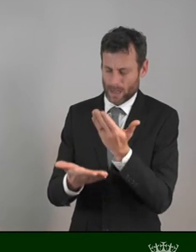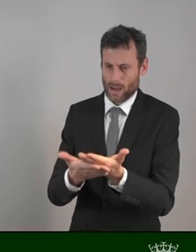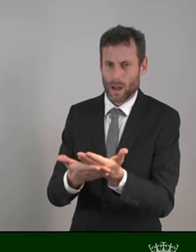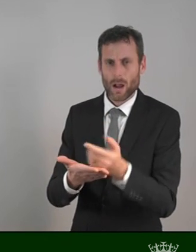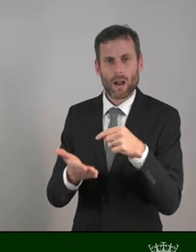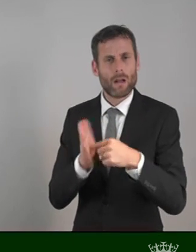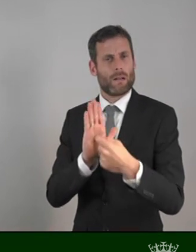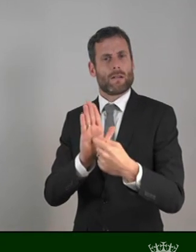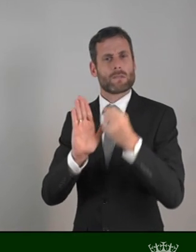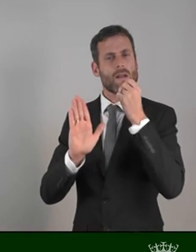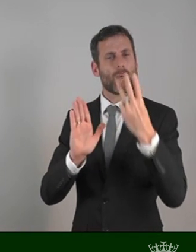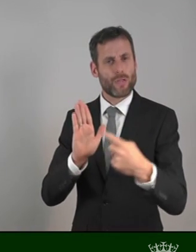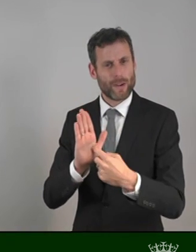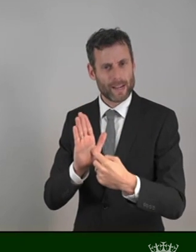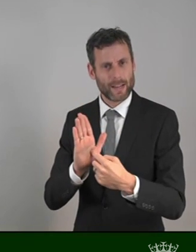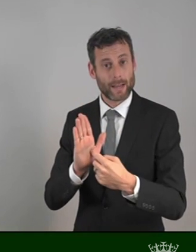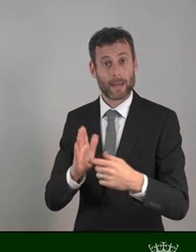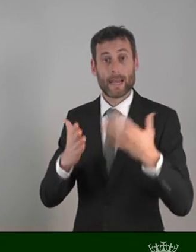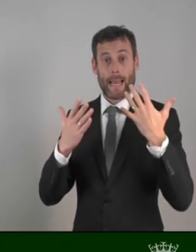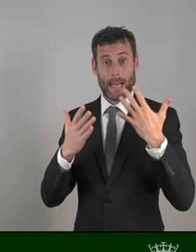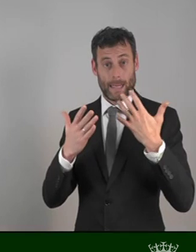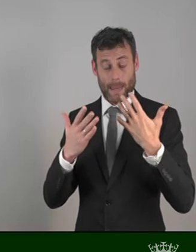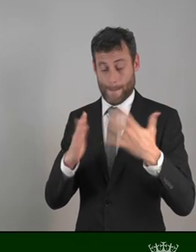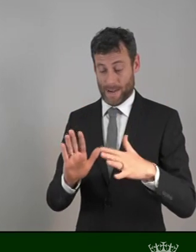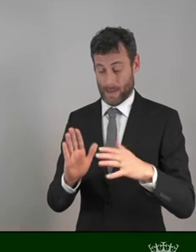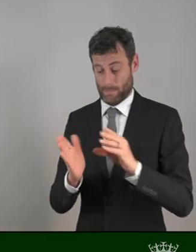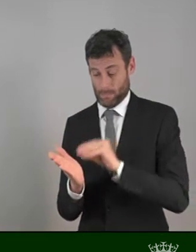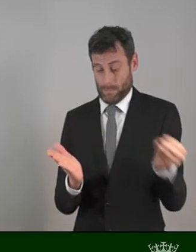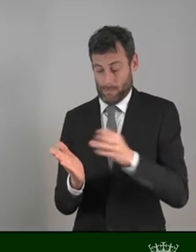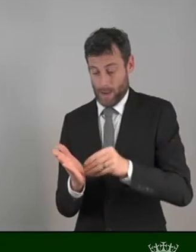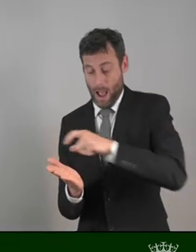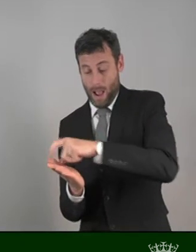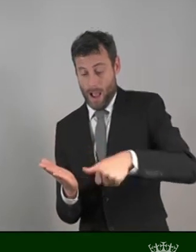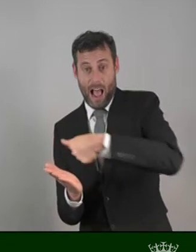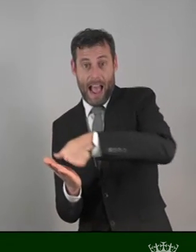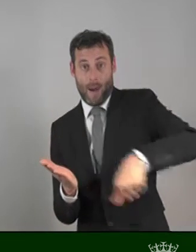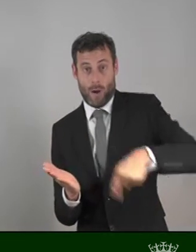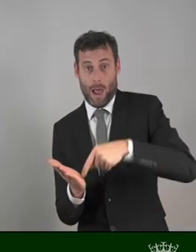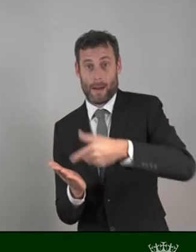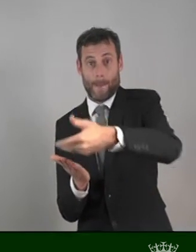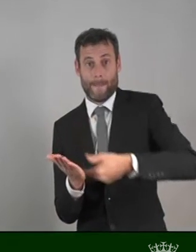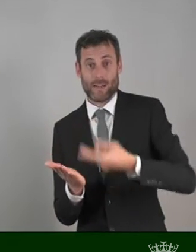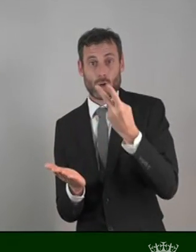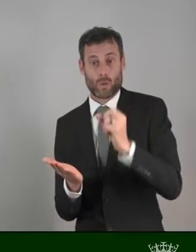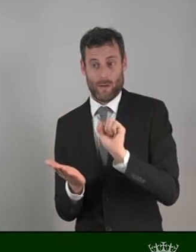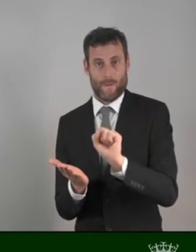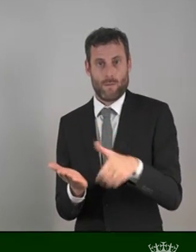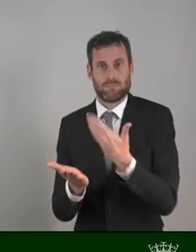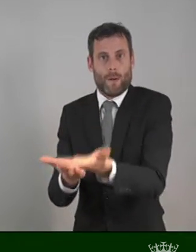If it helps the Prime Minister, that model was outlined on page 20 of the proposal.